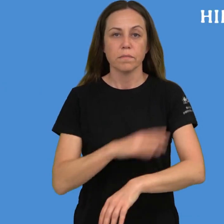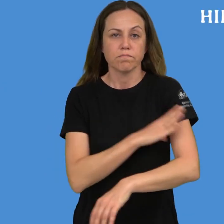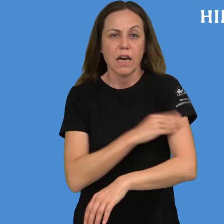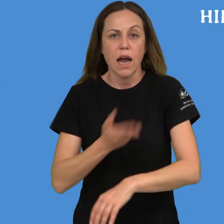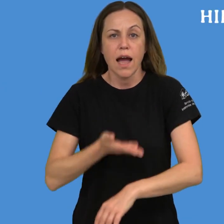tensión